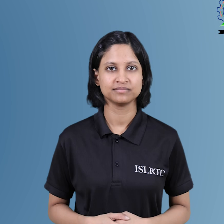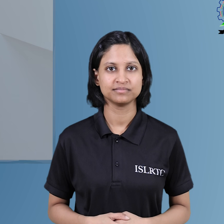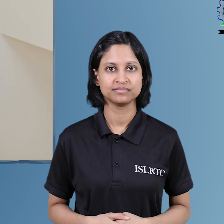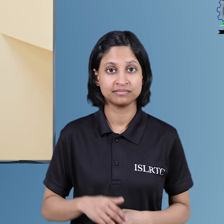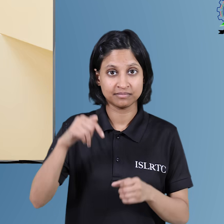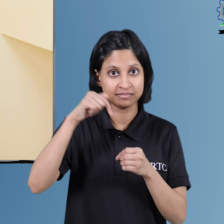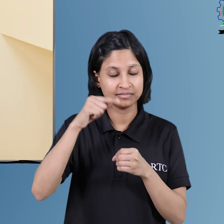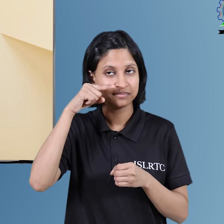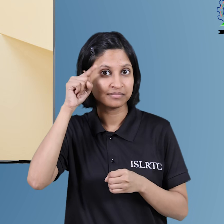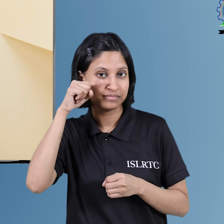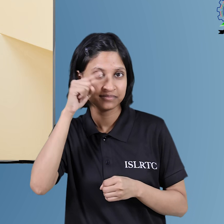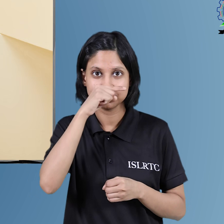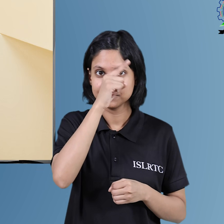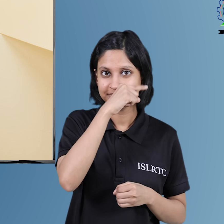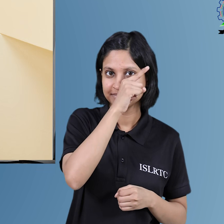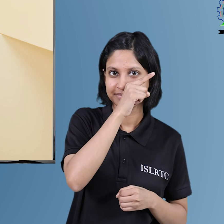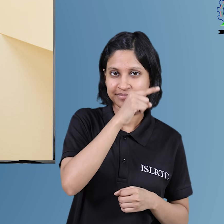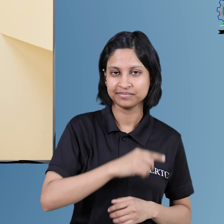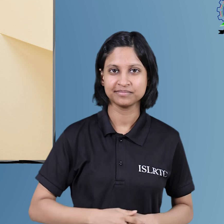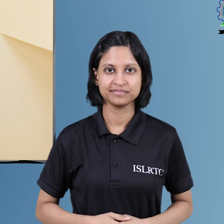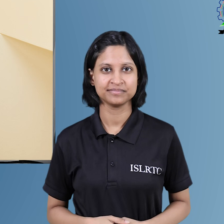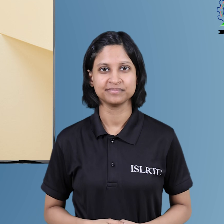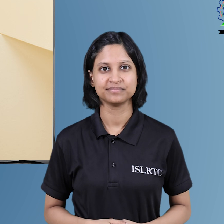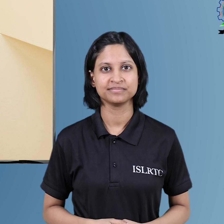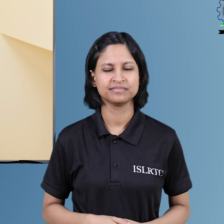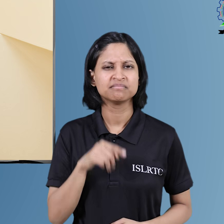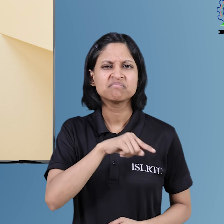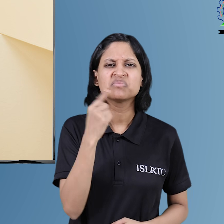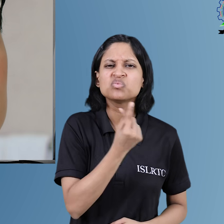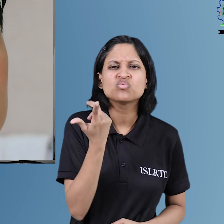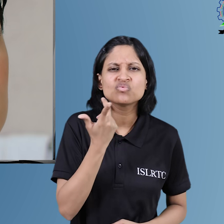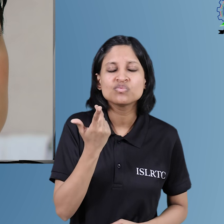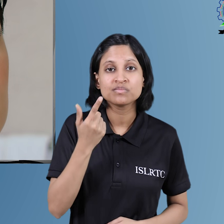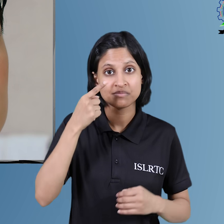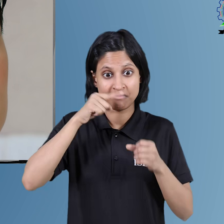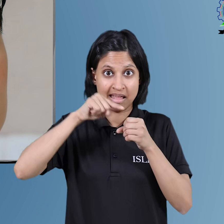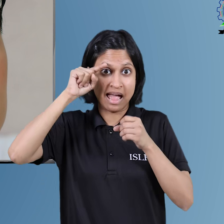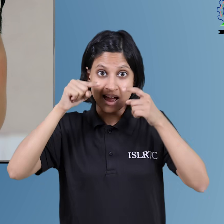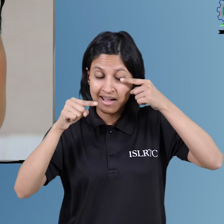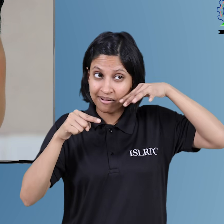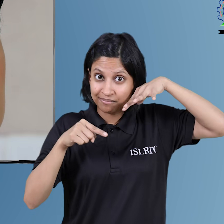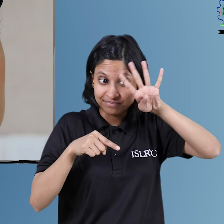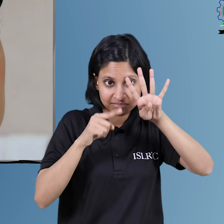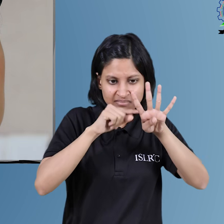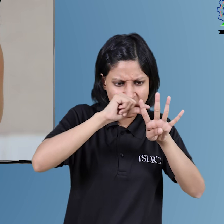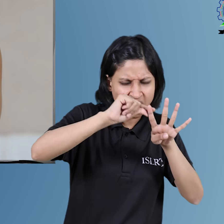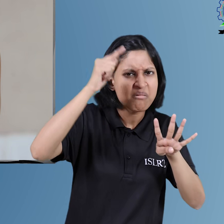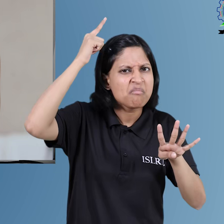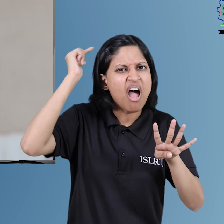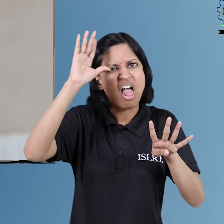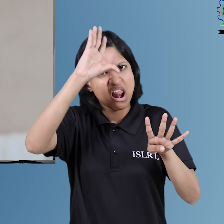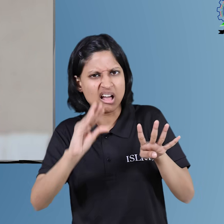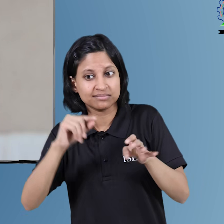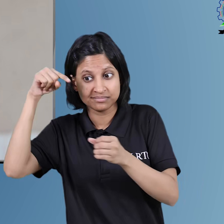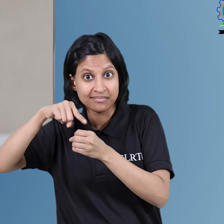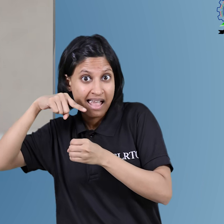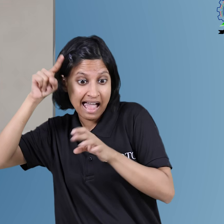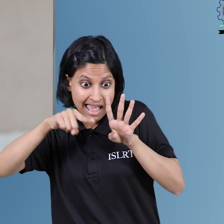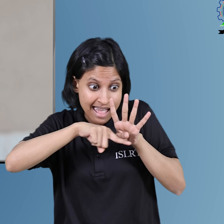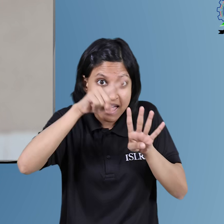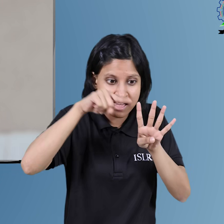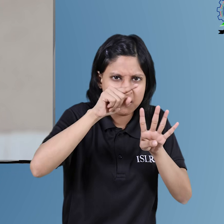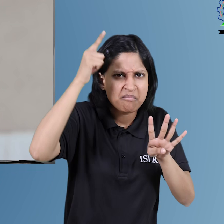Mascara applied to eyelashes to enhance their darkness and volume.